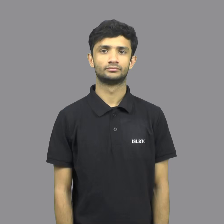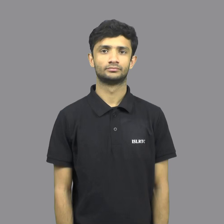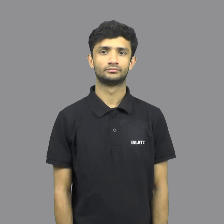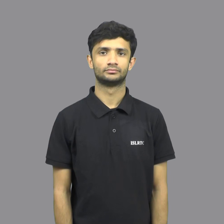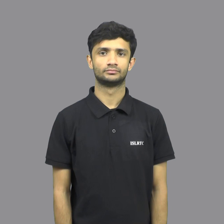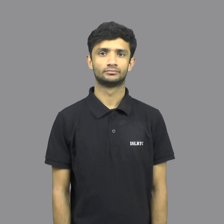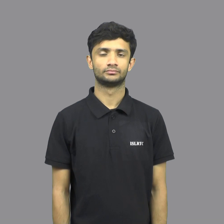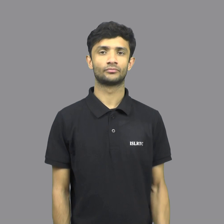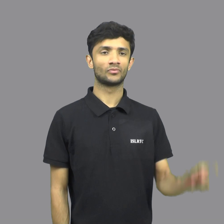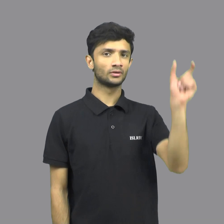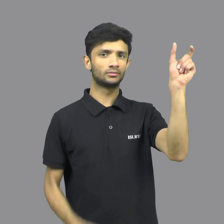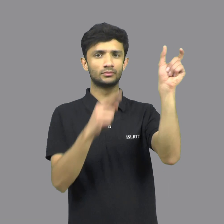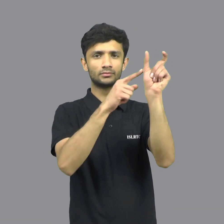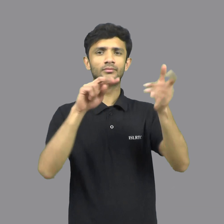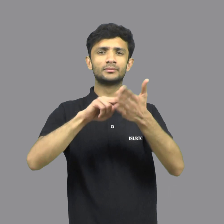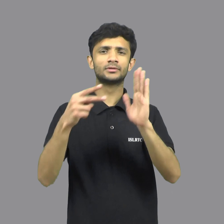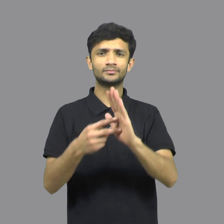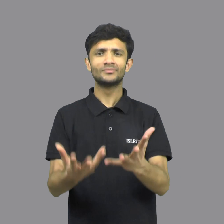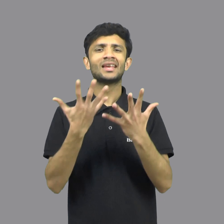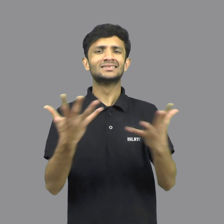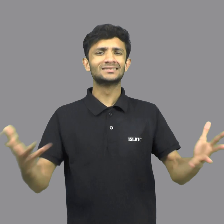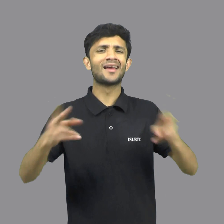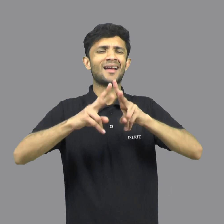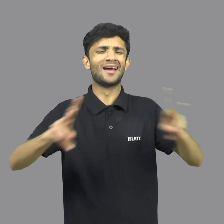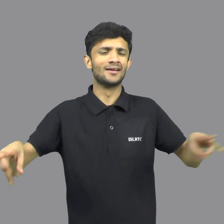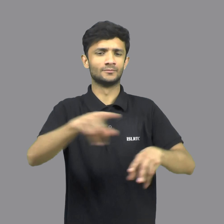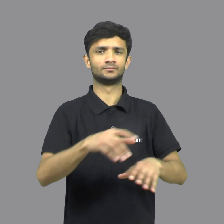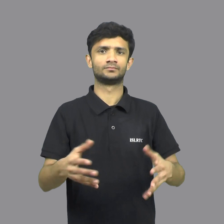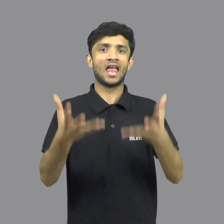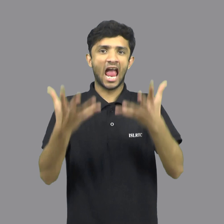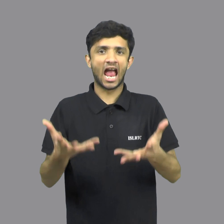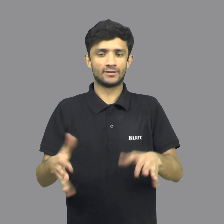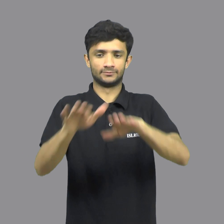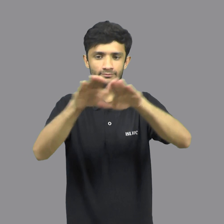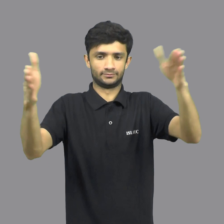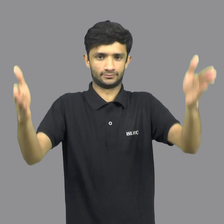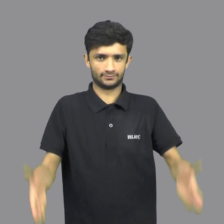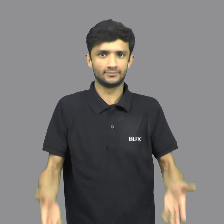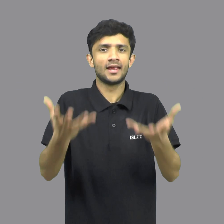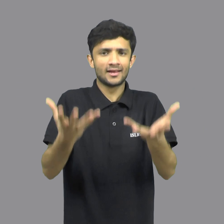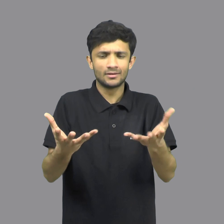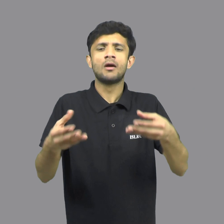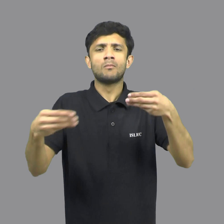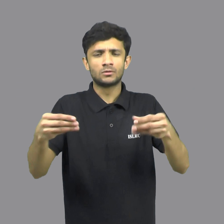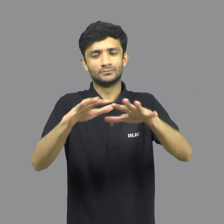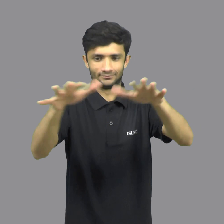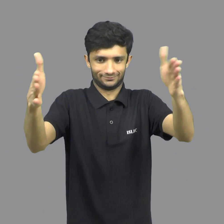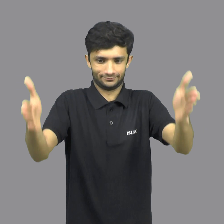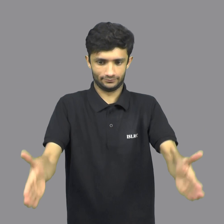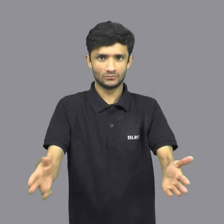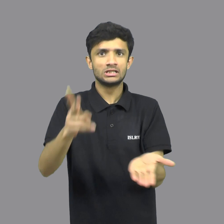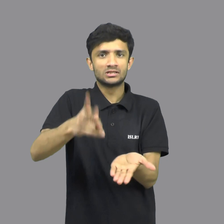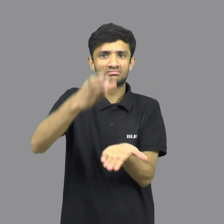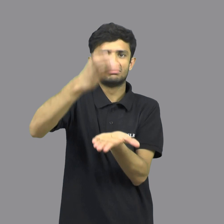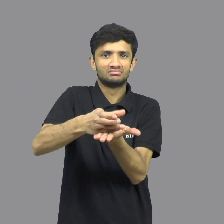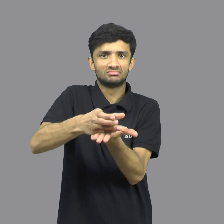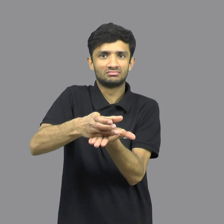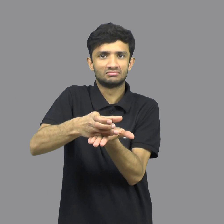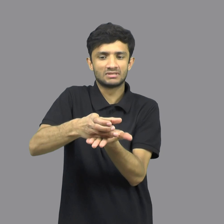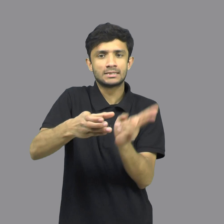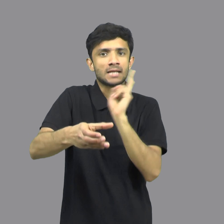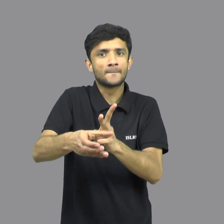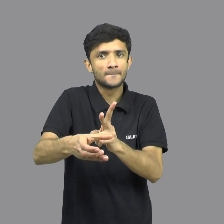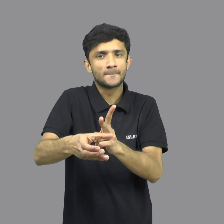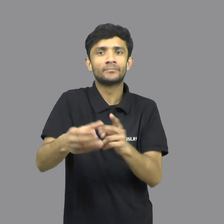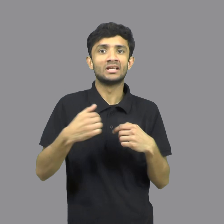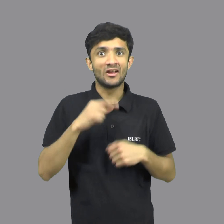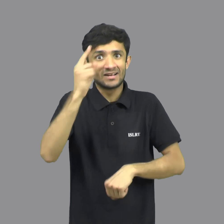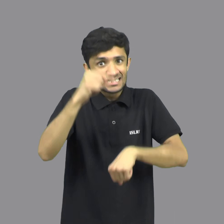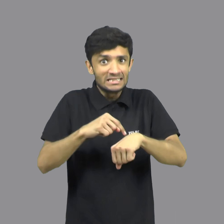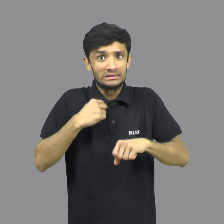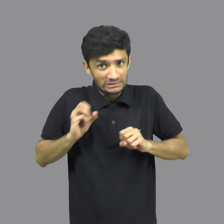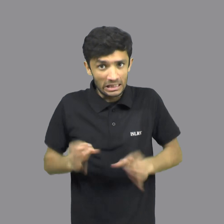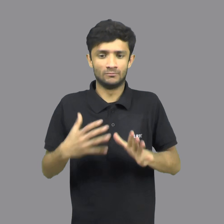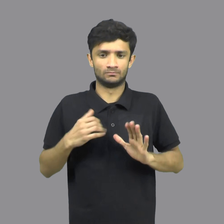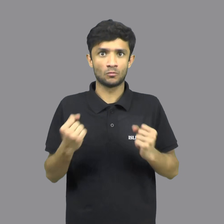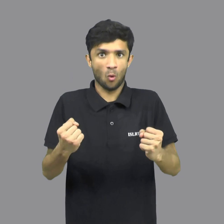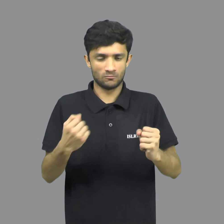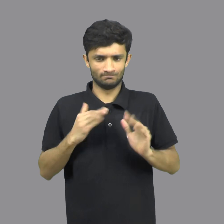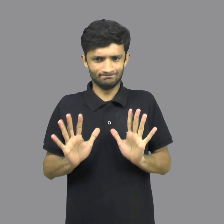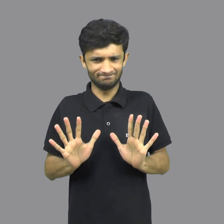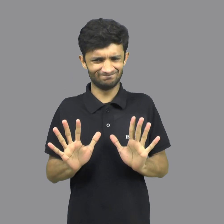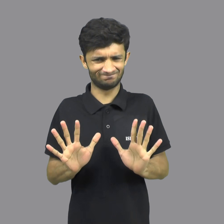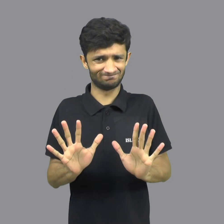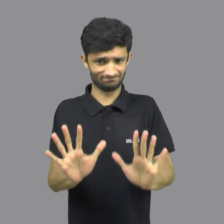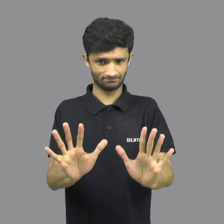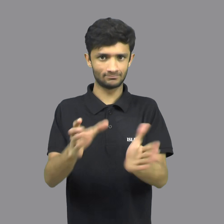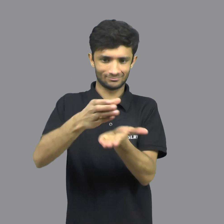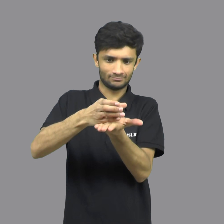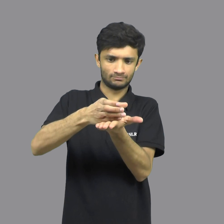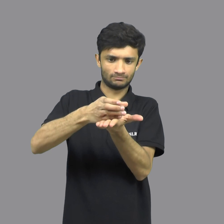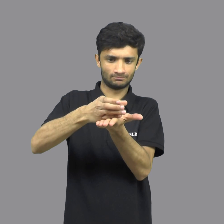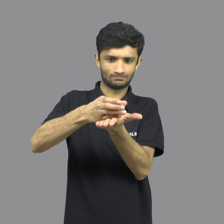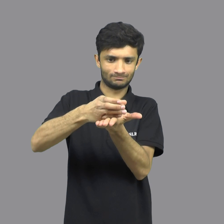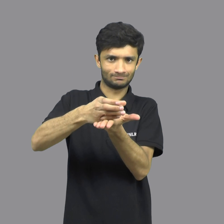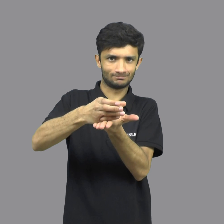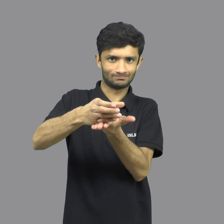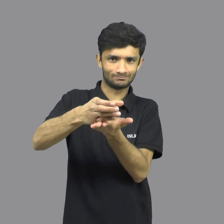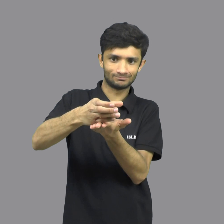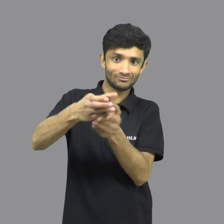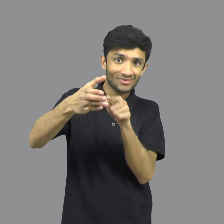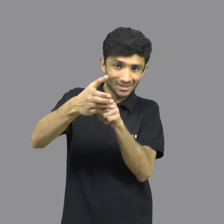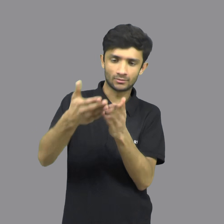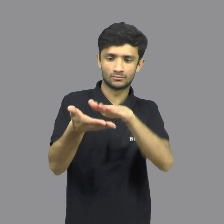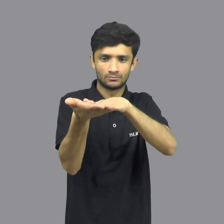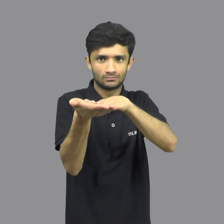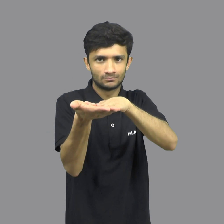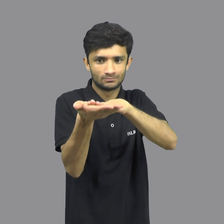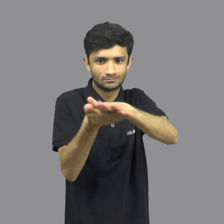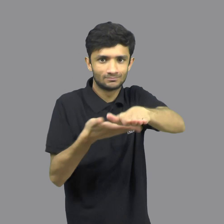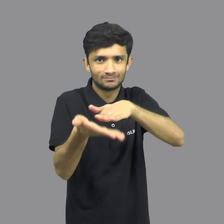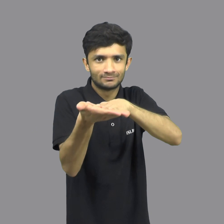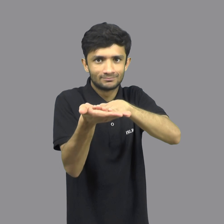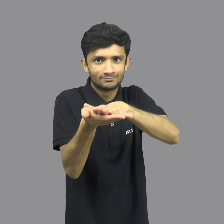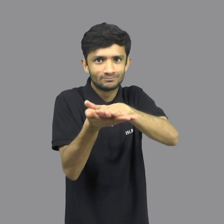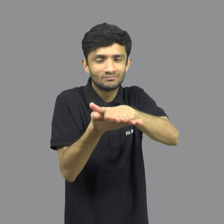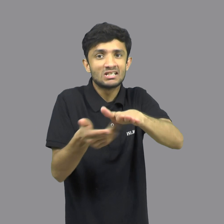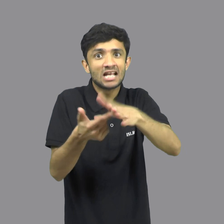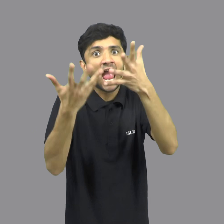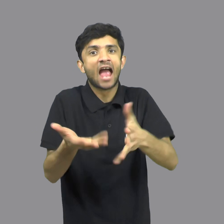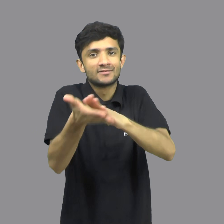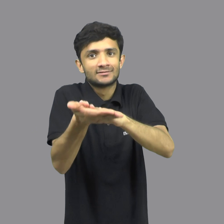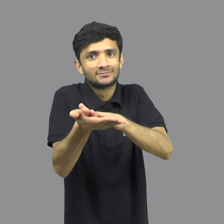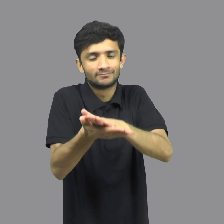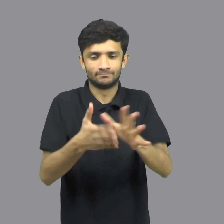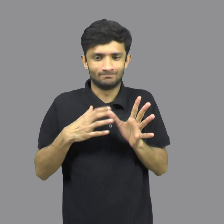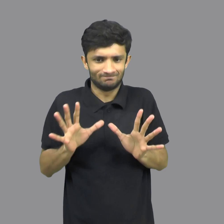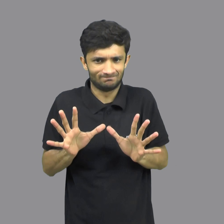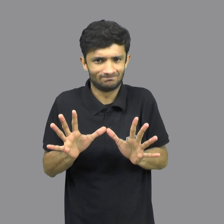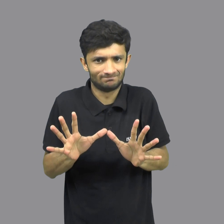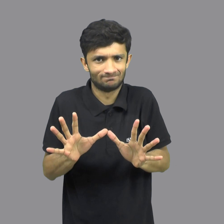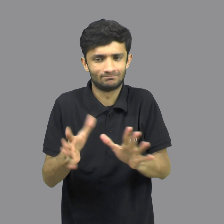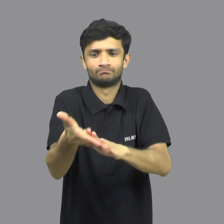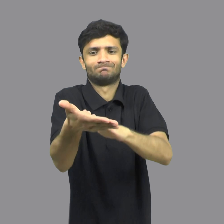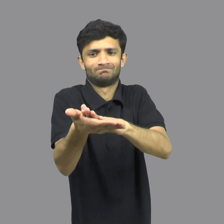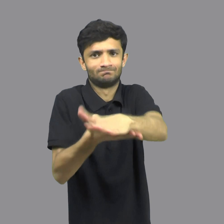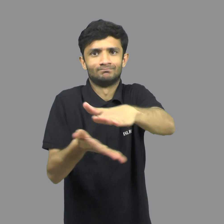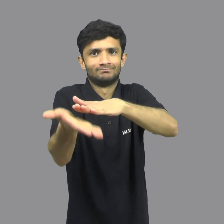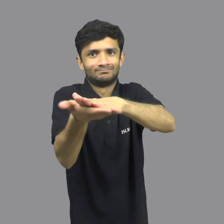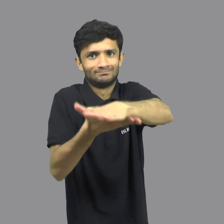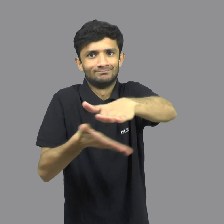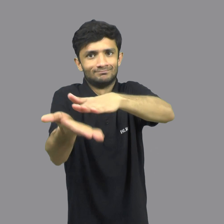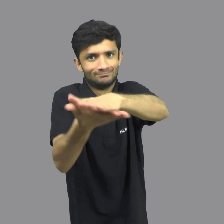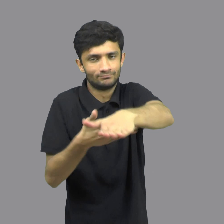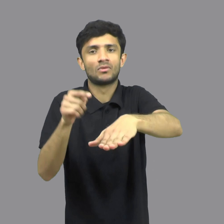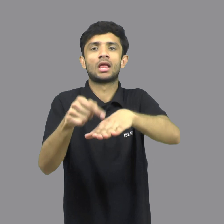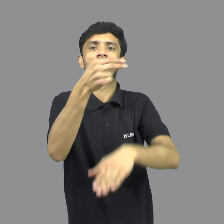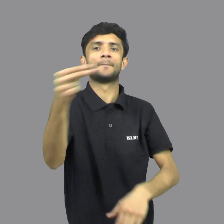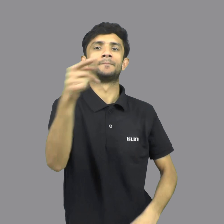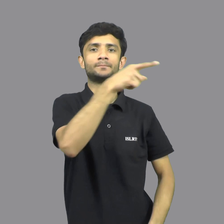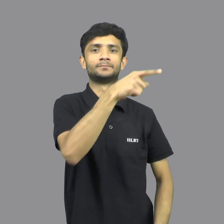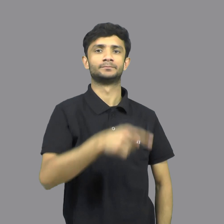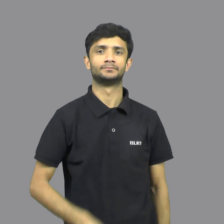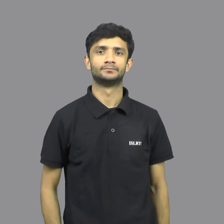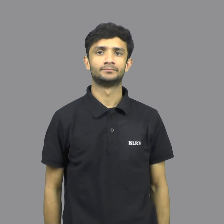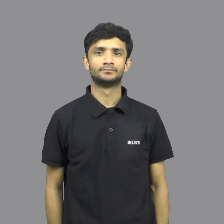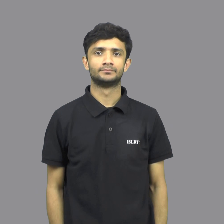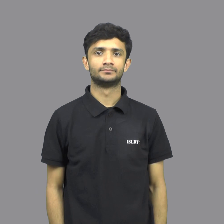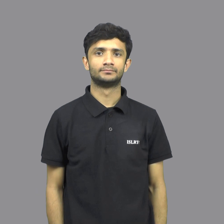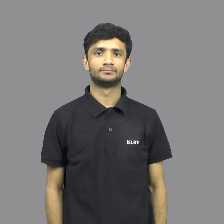Static Friction